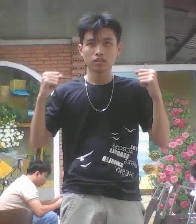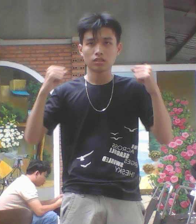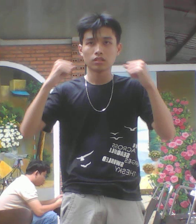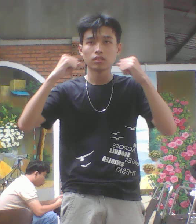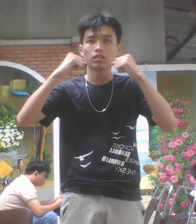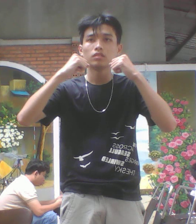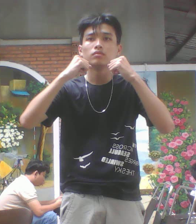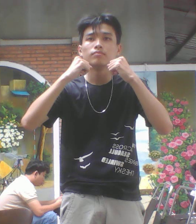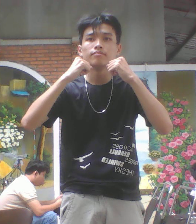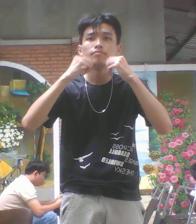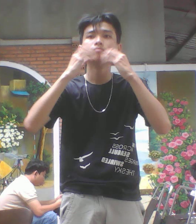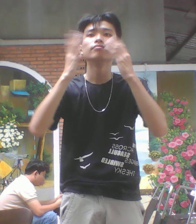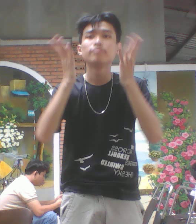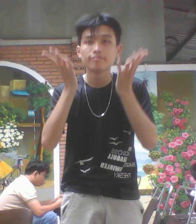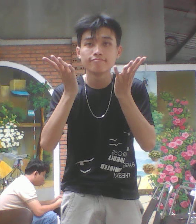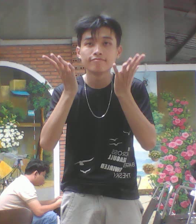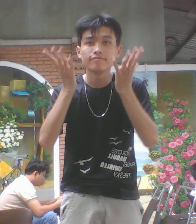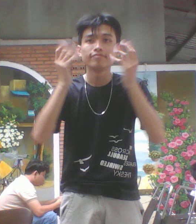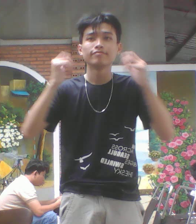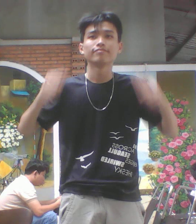cam on